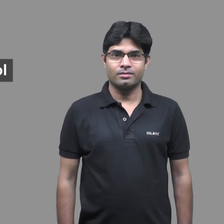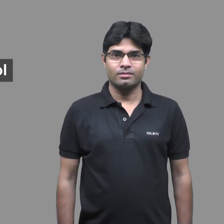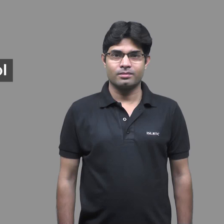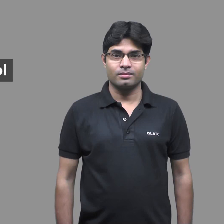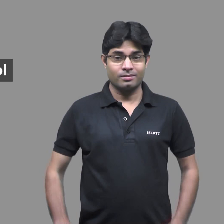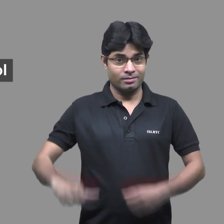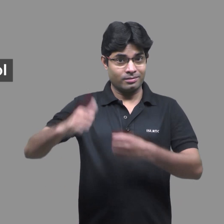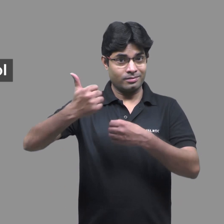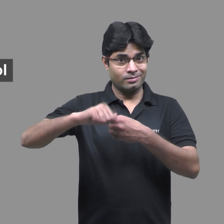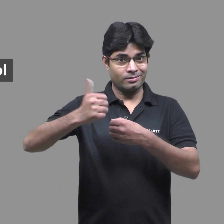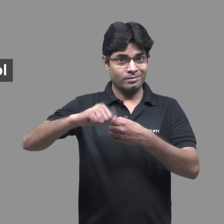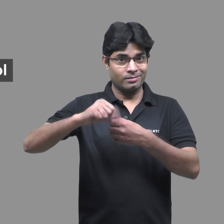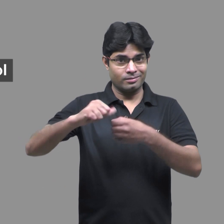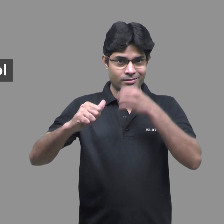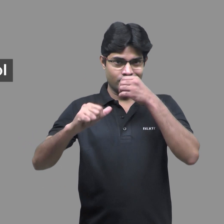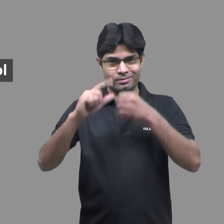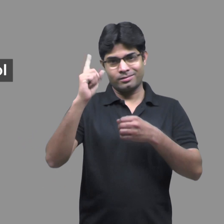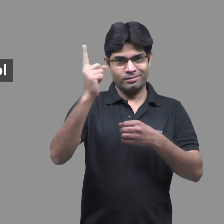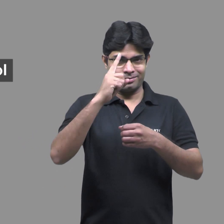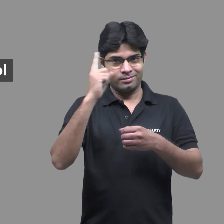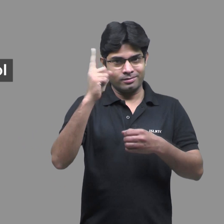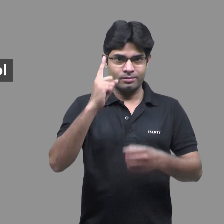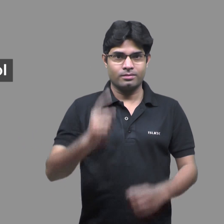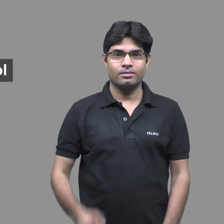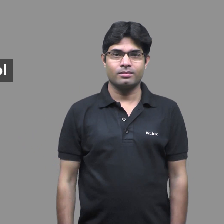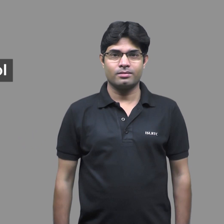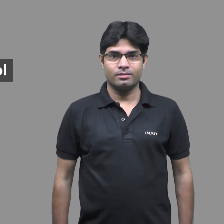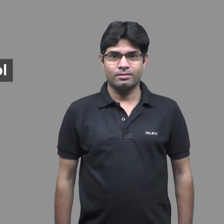Alcohol